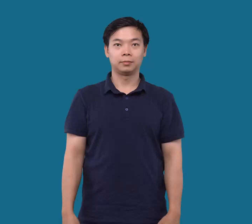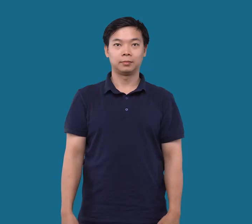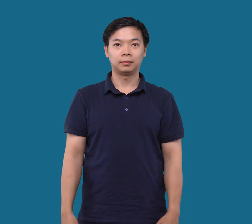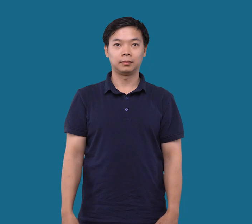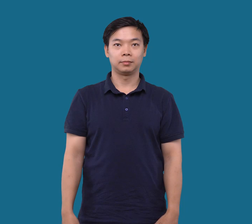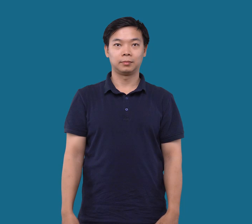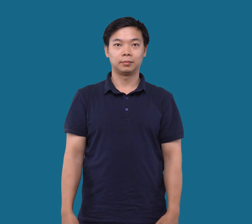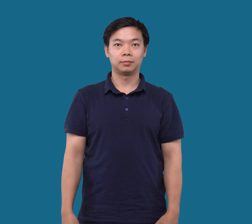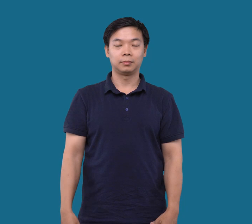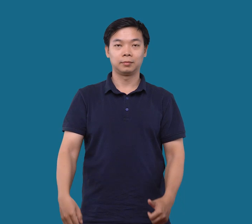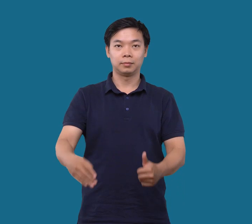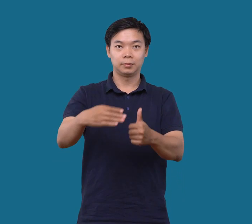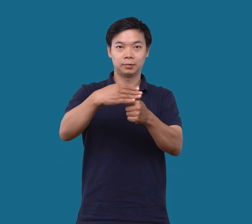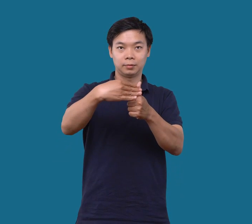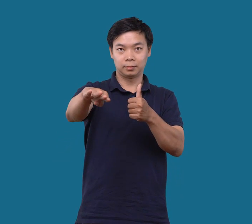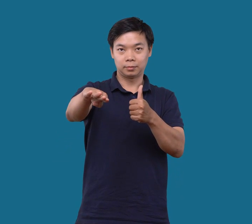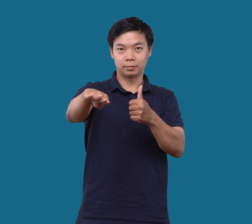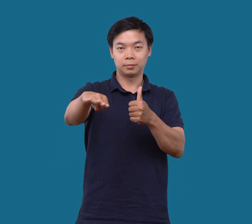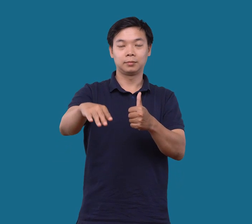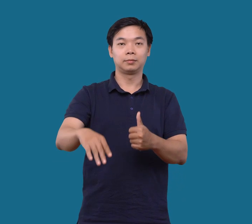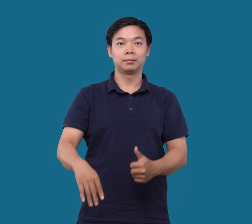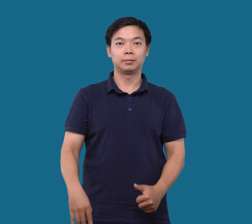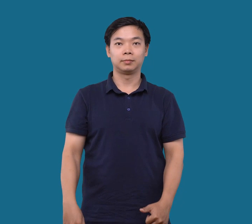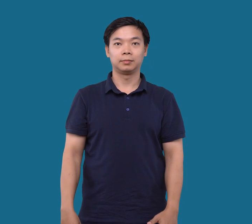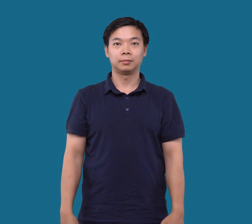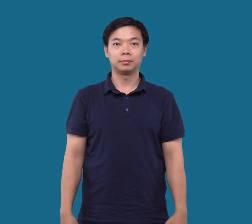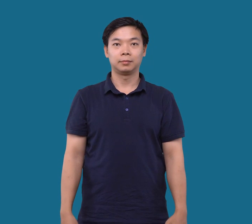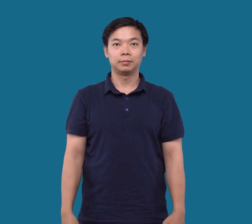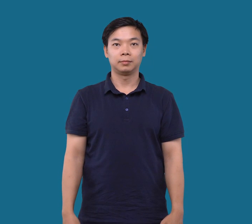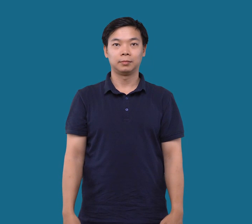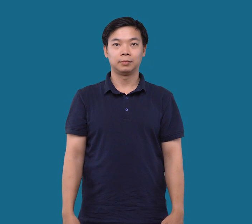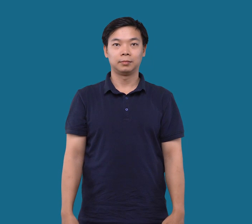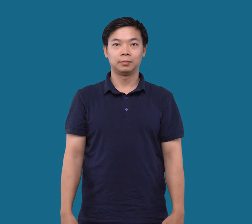người gửi